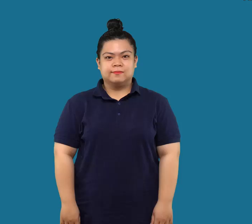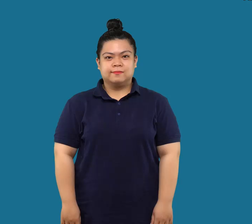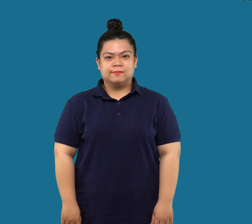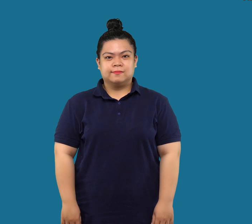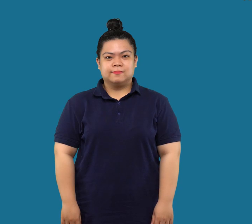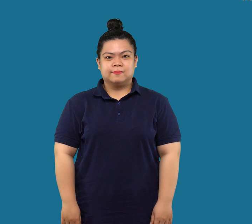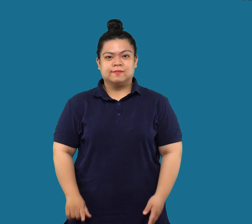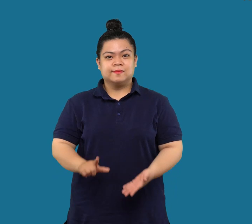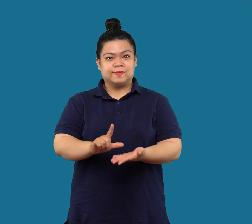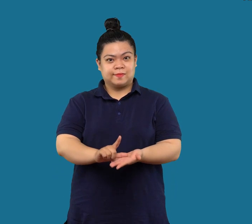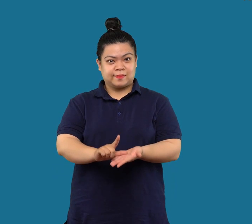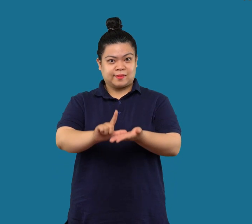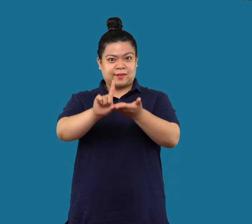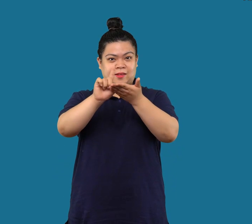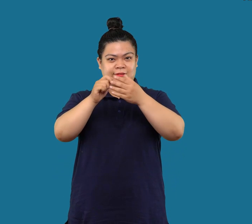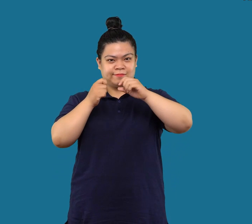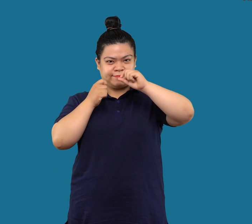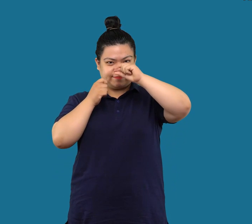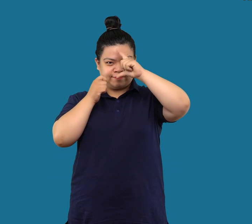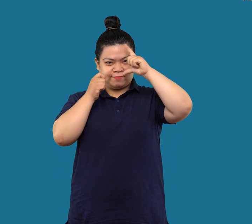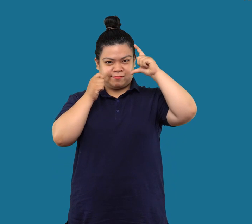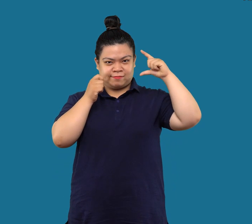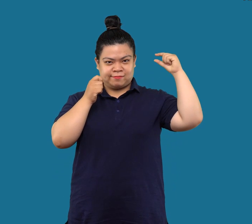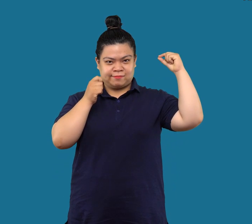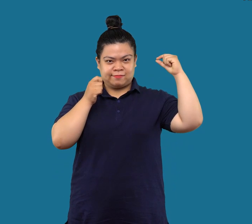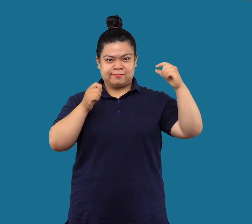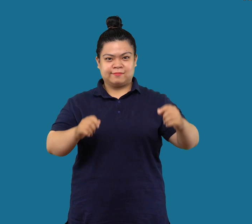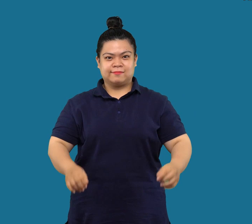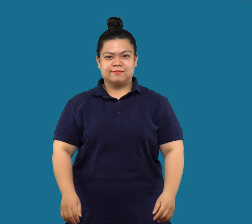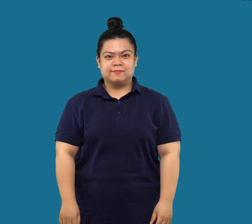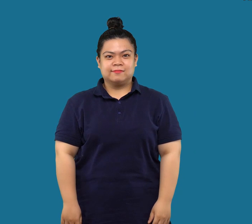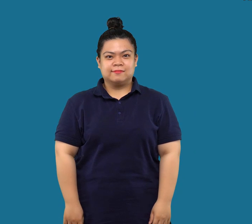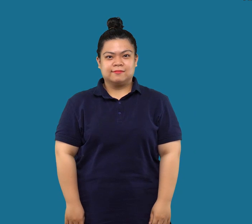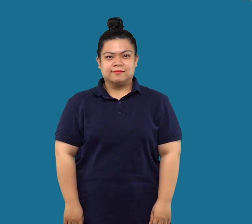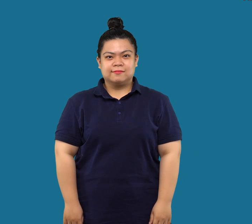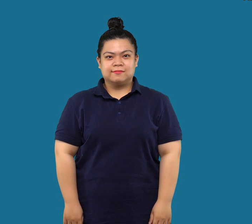lễ hội hóa trang